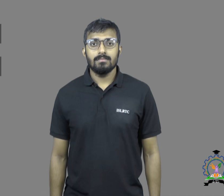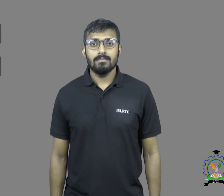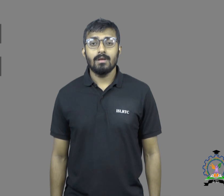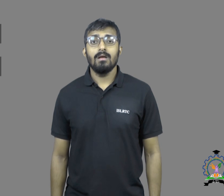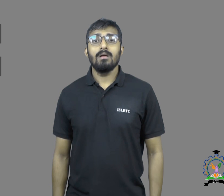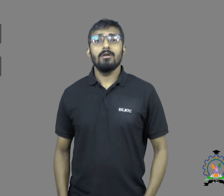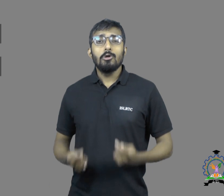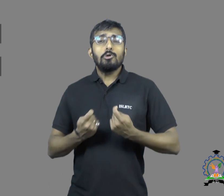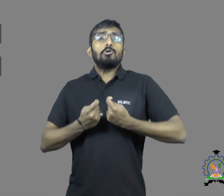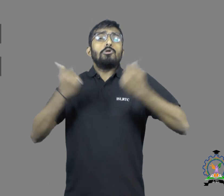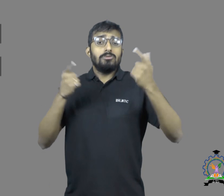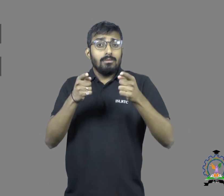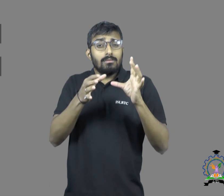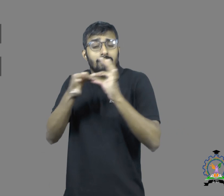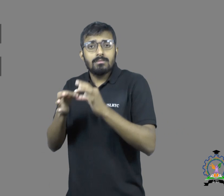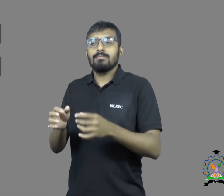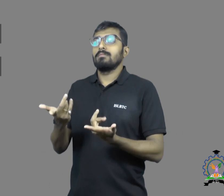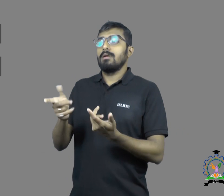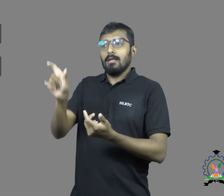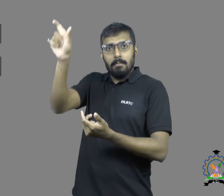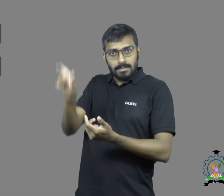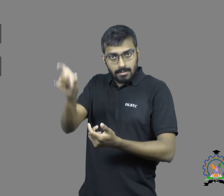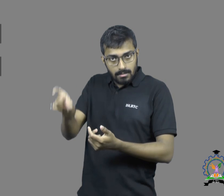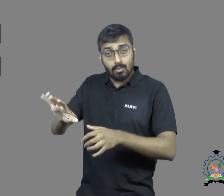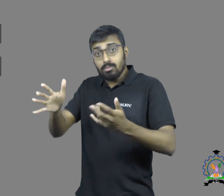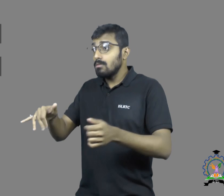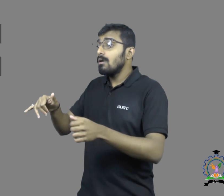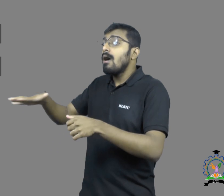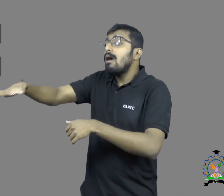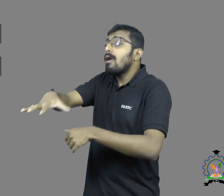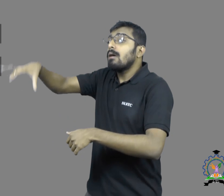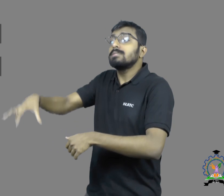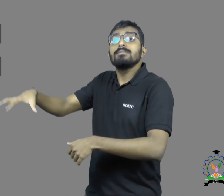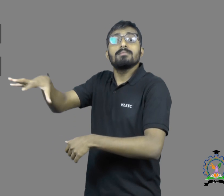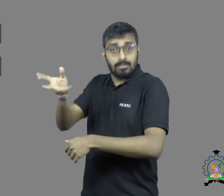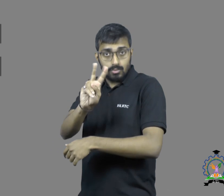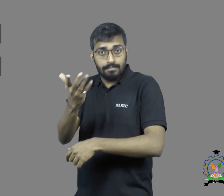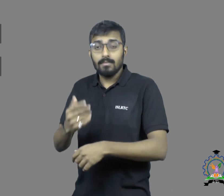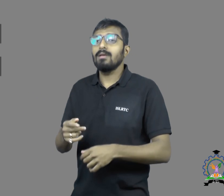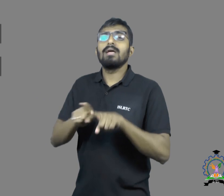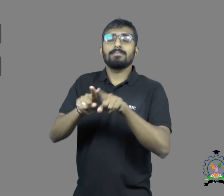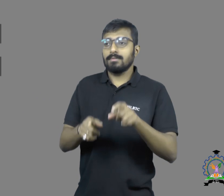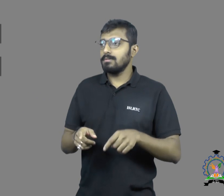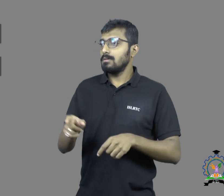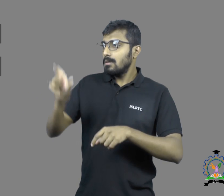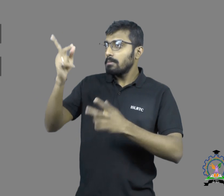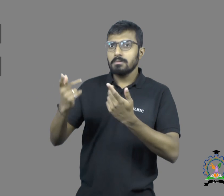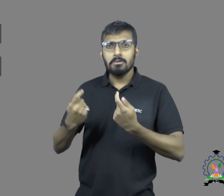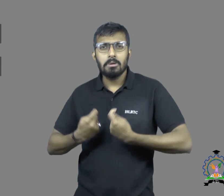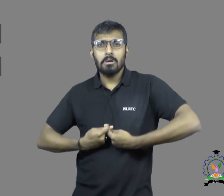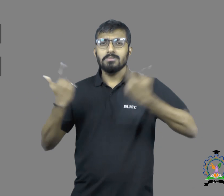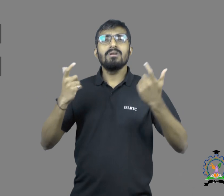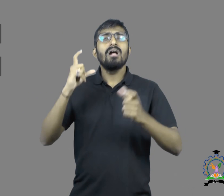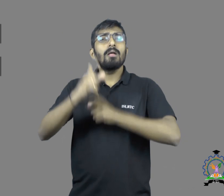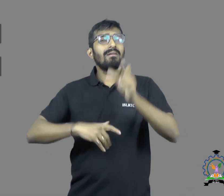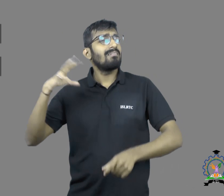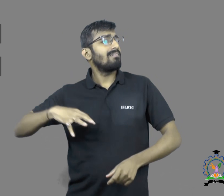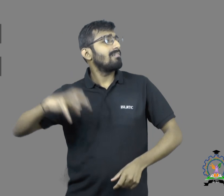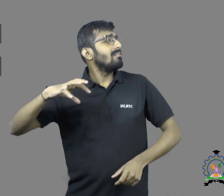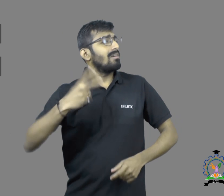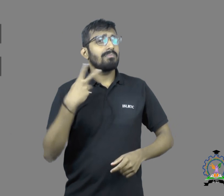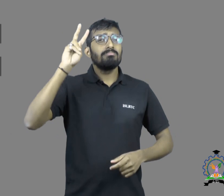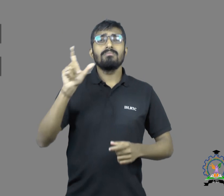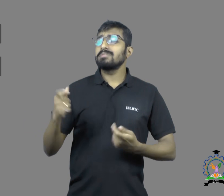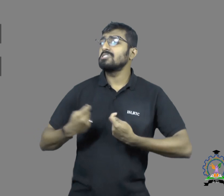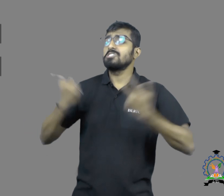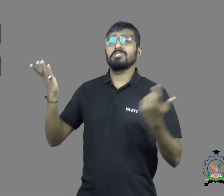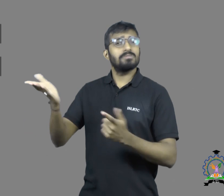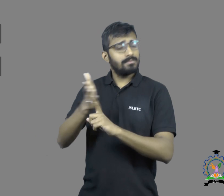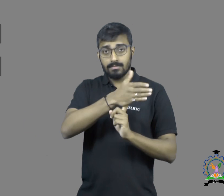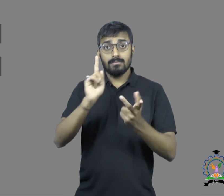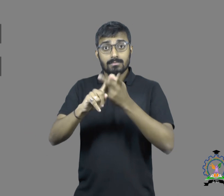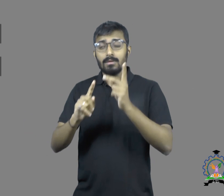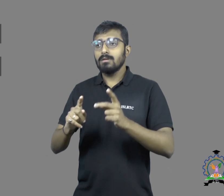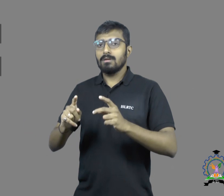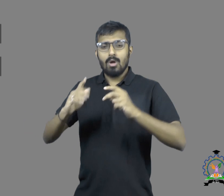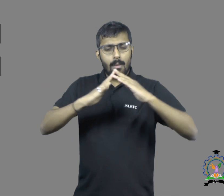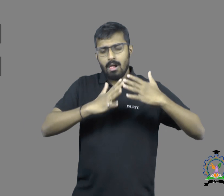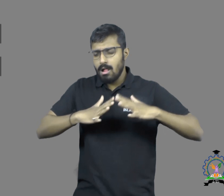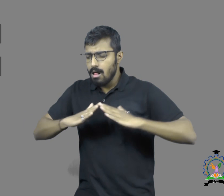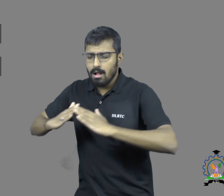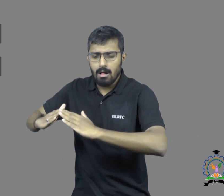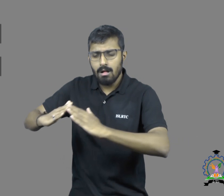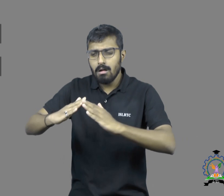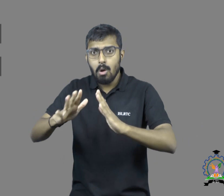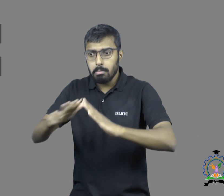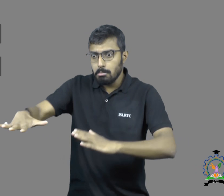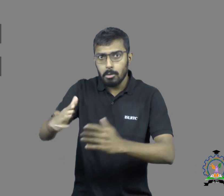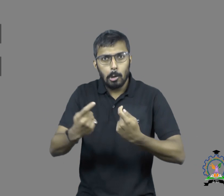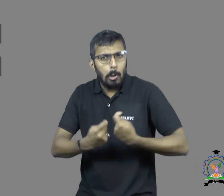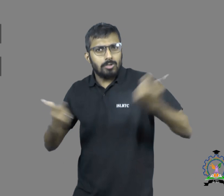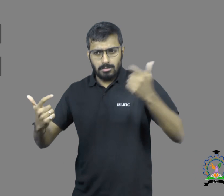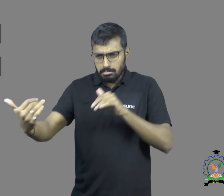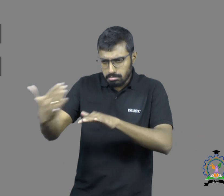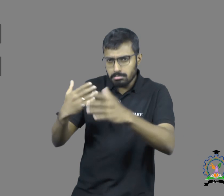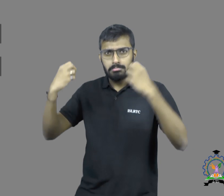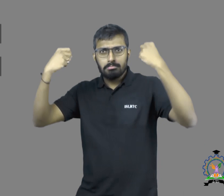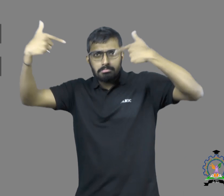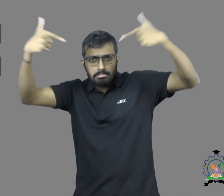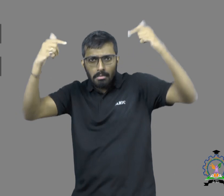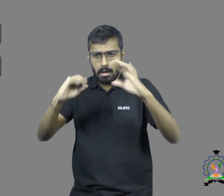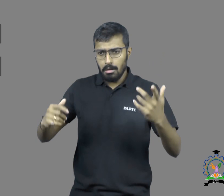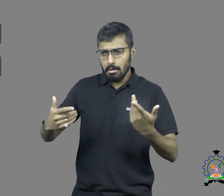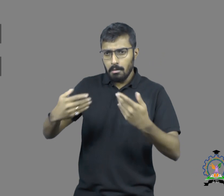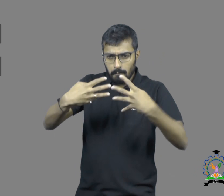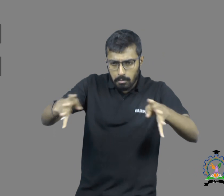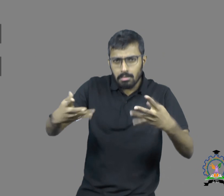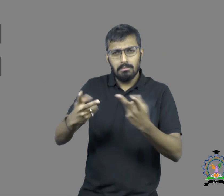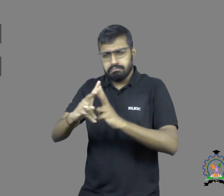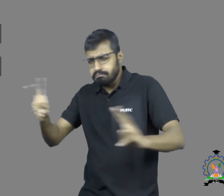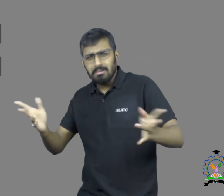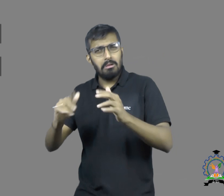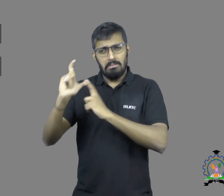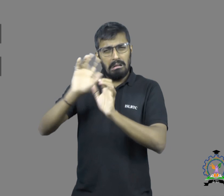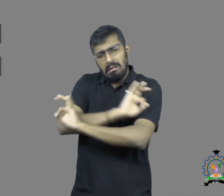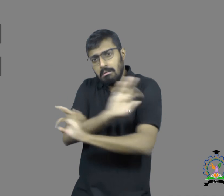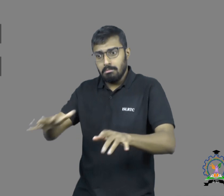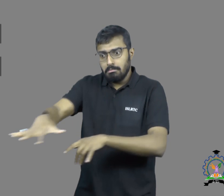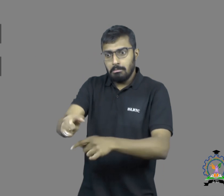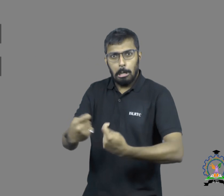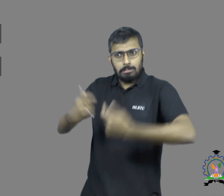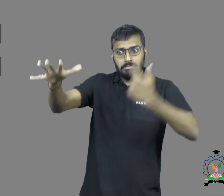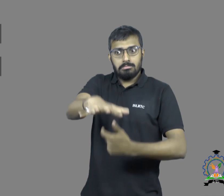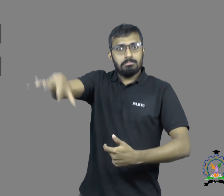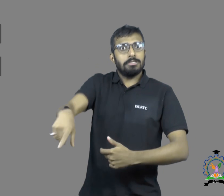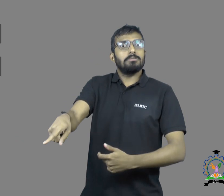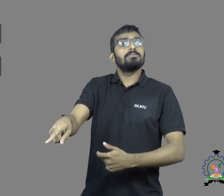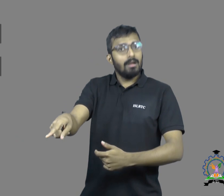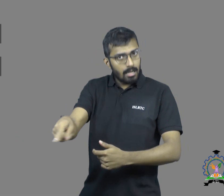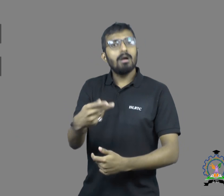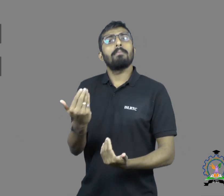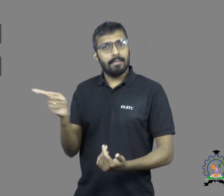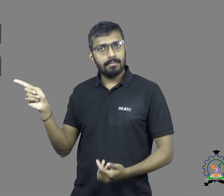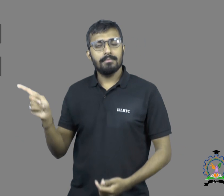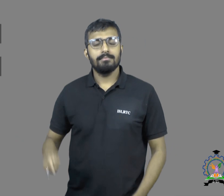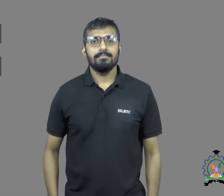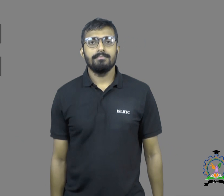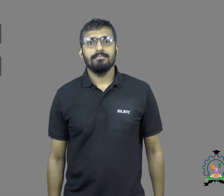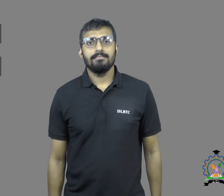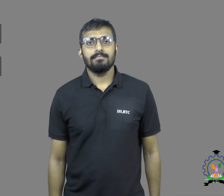Affluent Wealthy